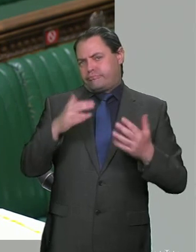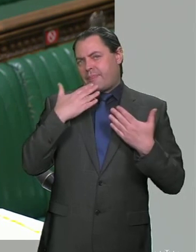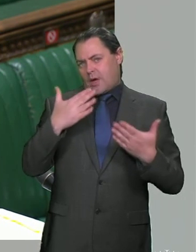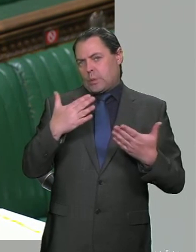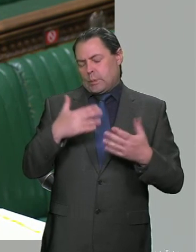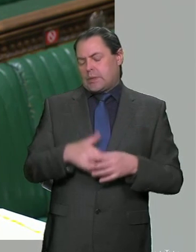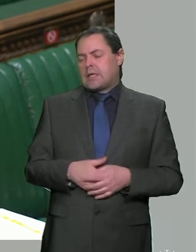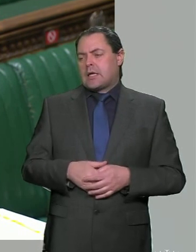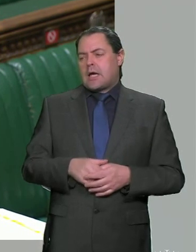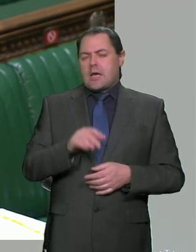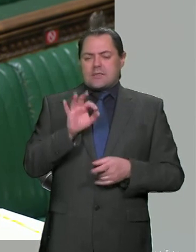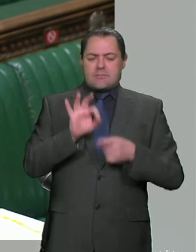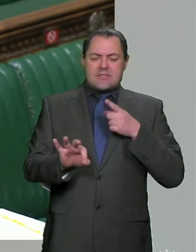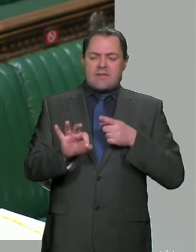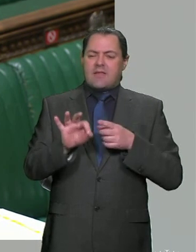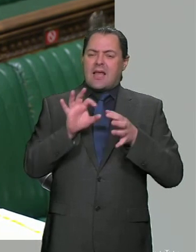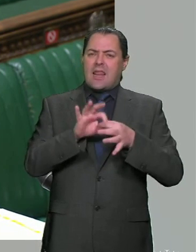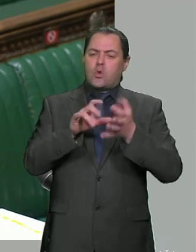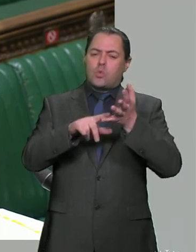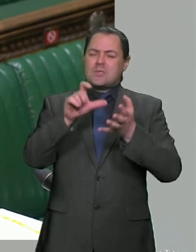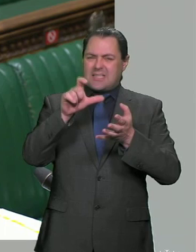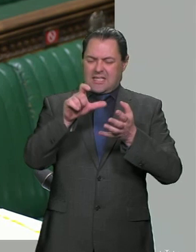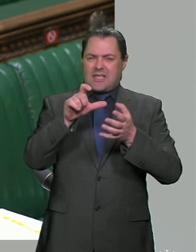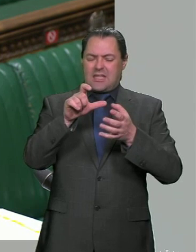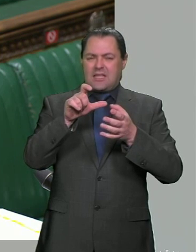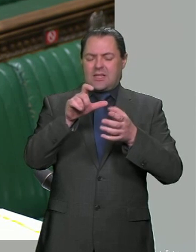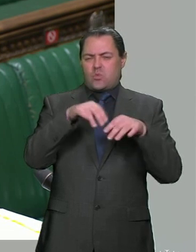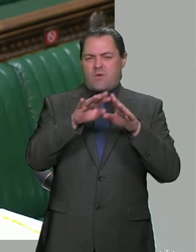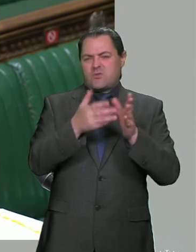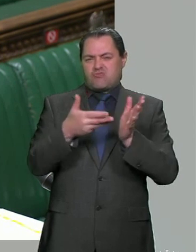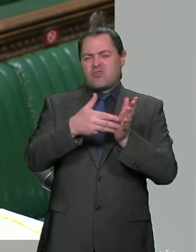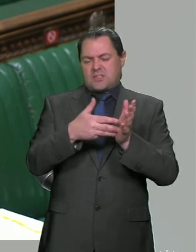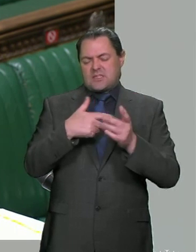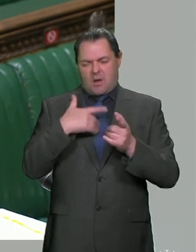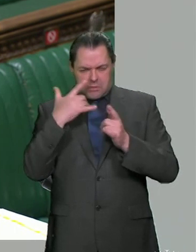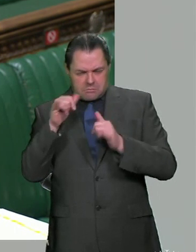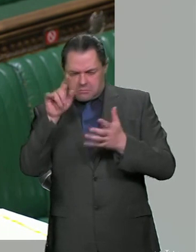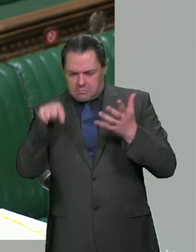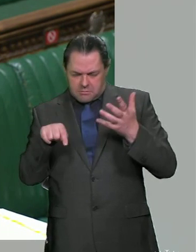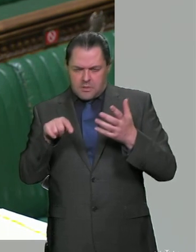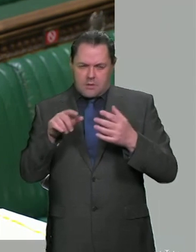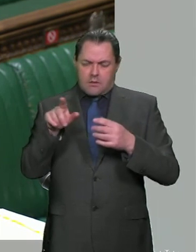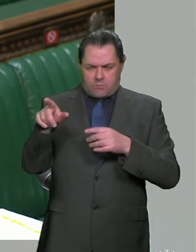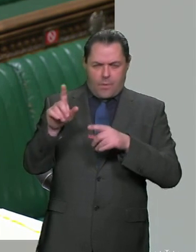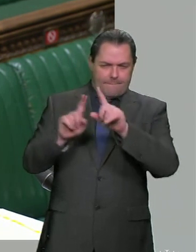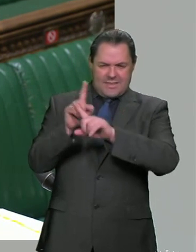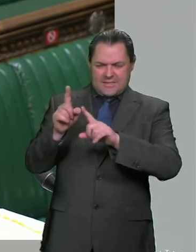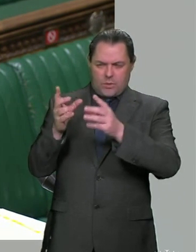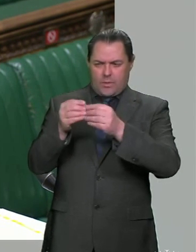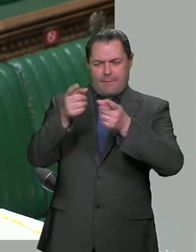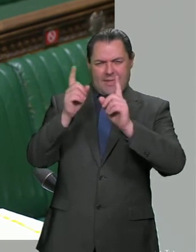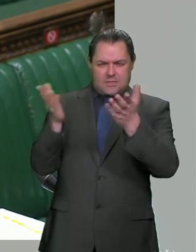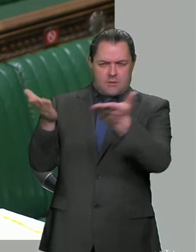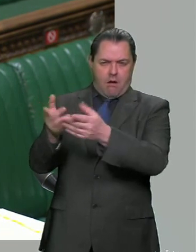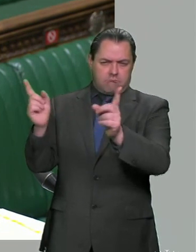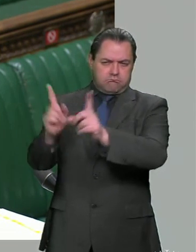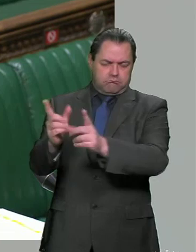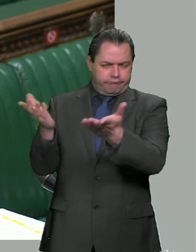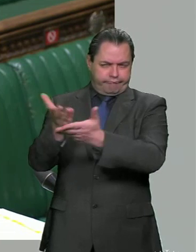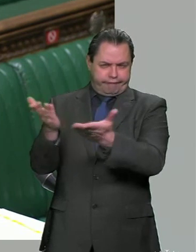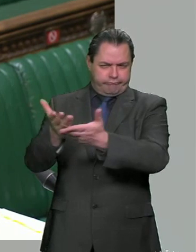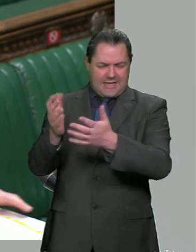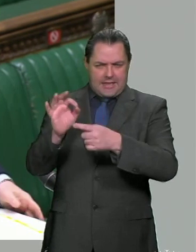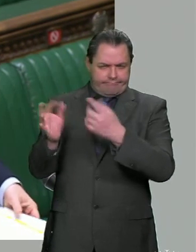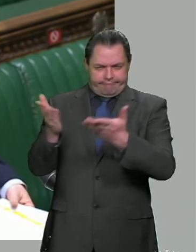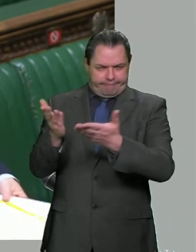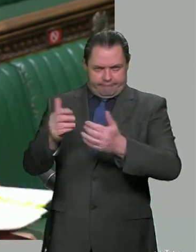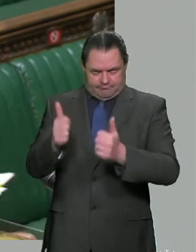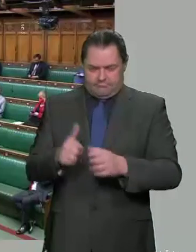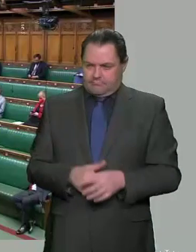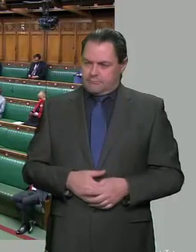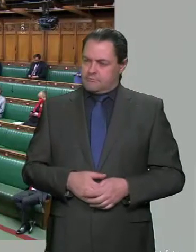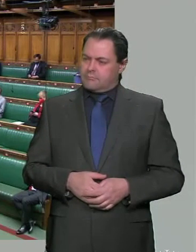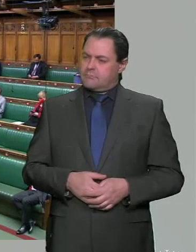He makes a particular point about the tapering in universal credit, and I will make sure that he has a meeting with the relevant Minister, who will set out the detail on the issue he has raised.